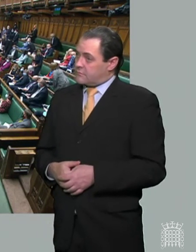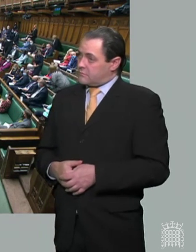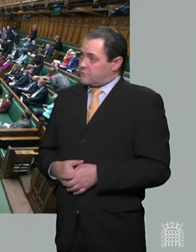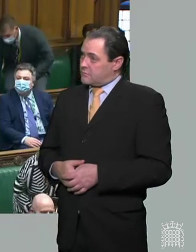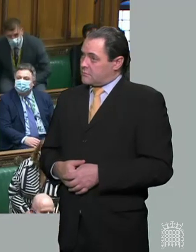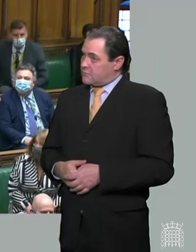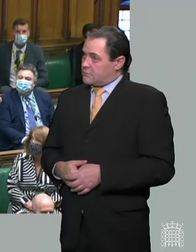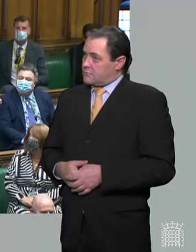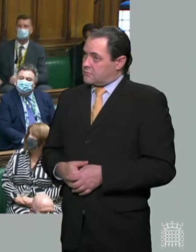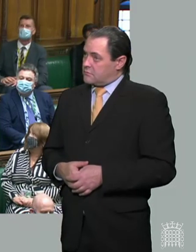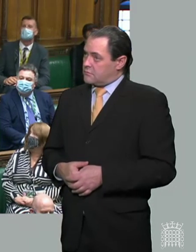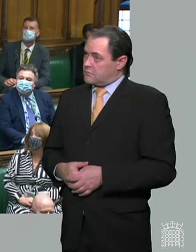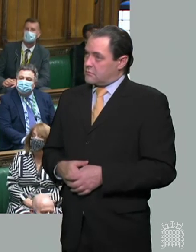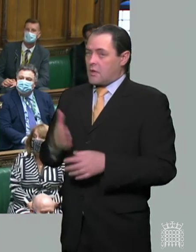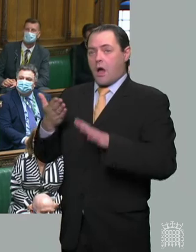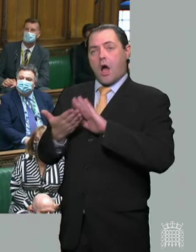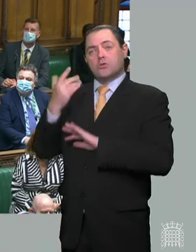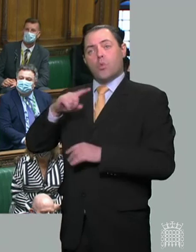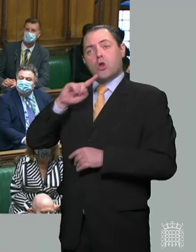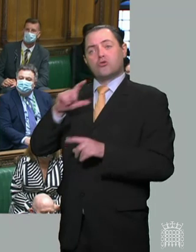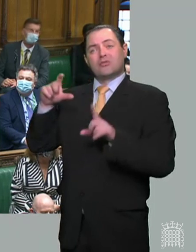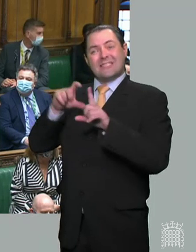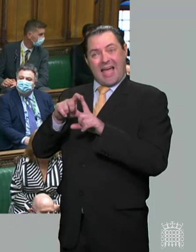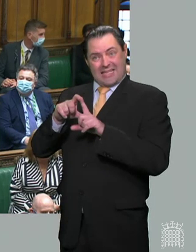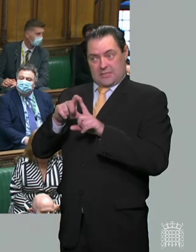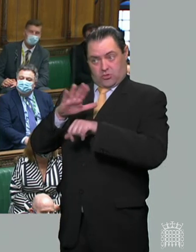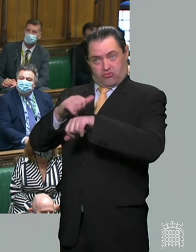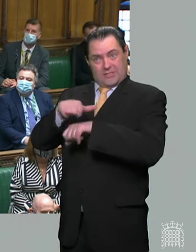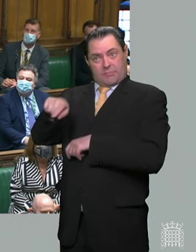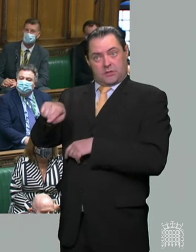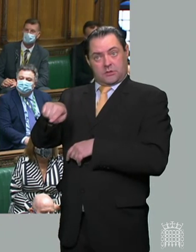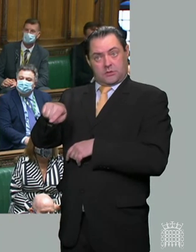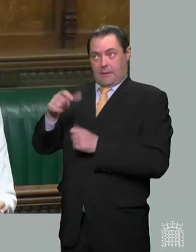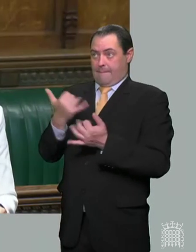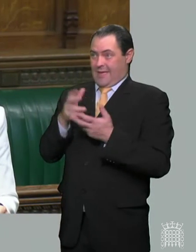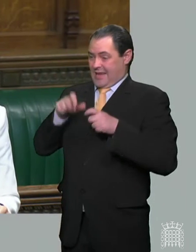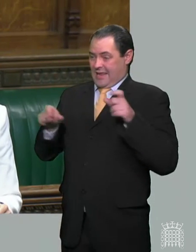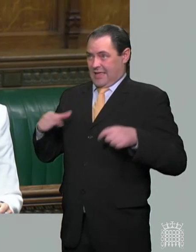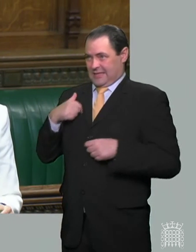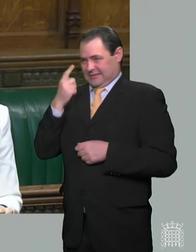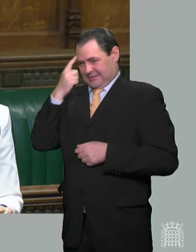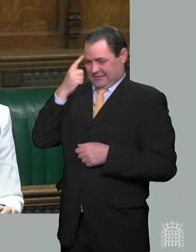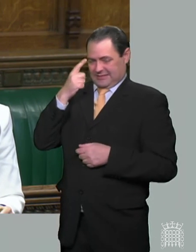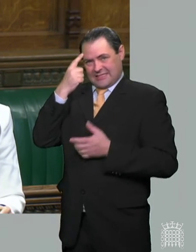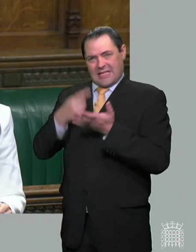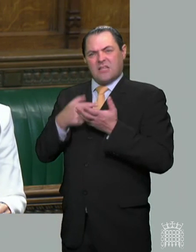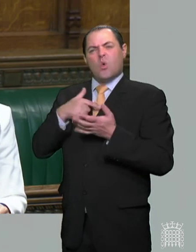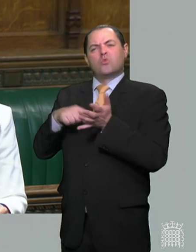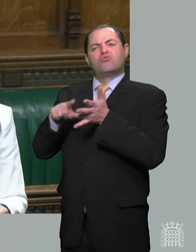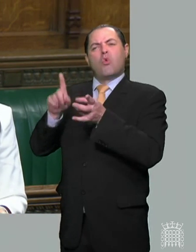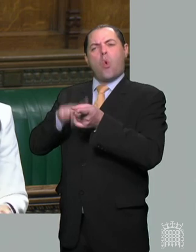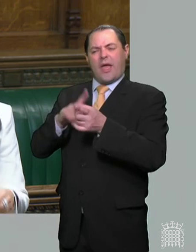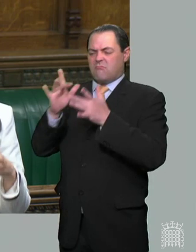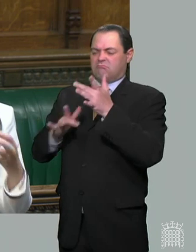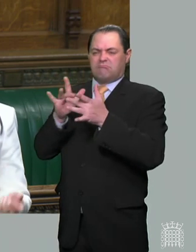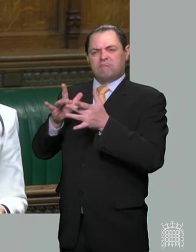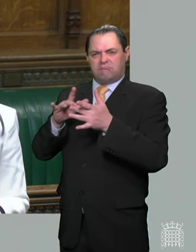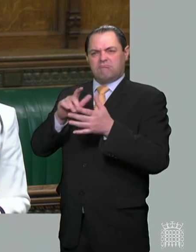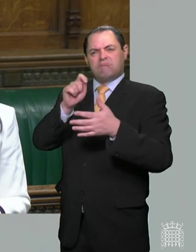With fewer than 100 days until Christmas, many of our constituents will be choosing to shop for children’s toys online.